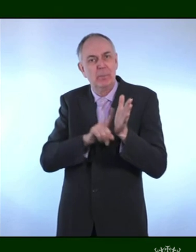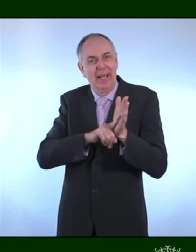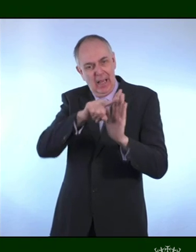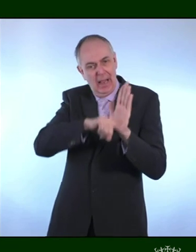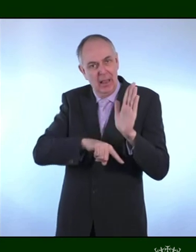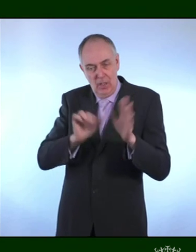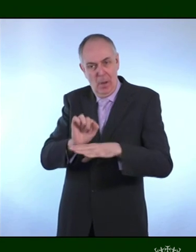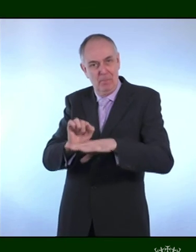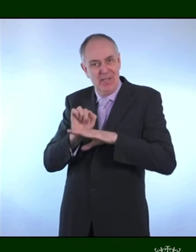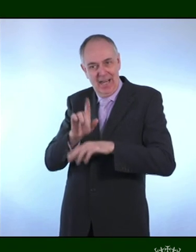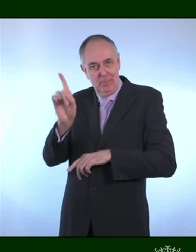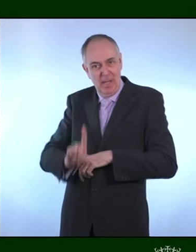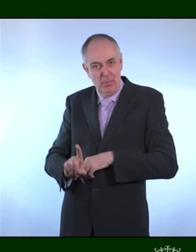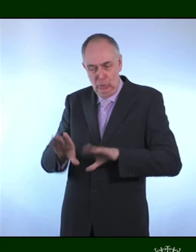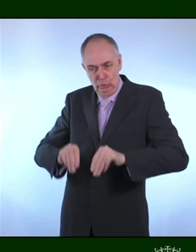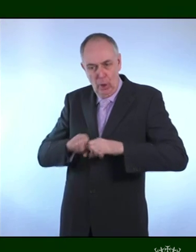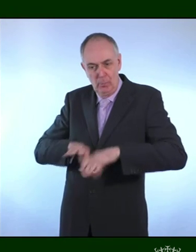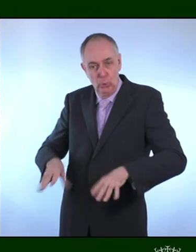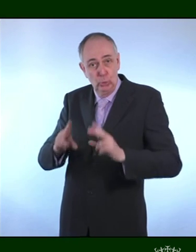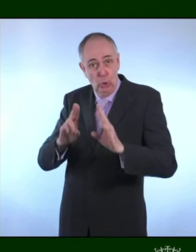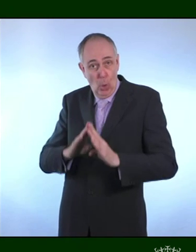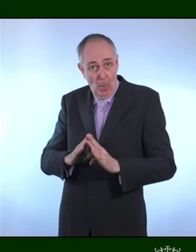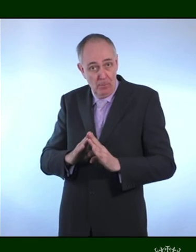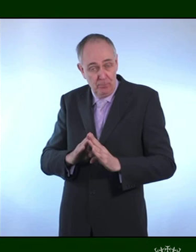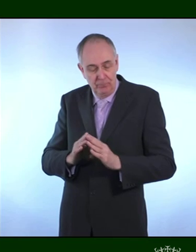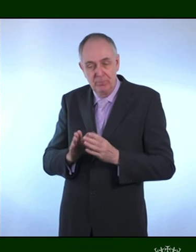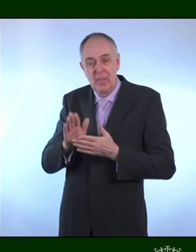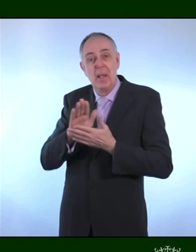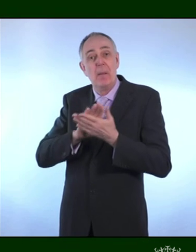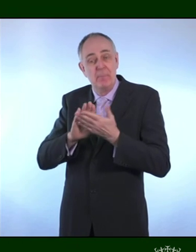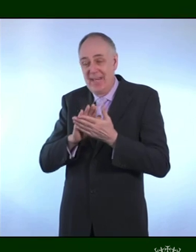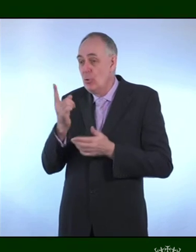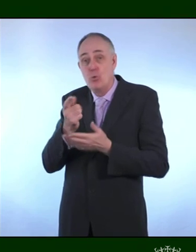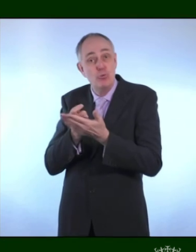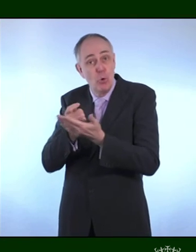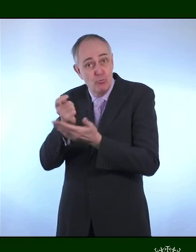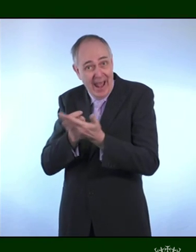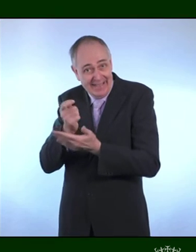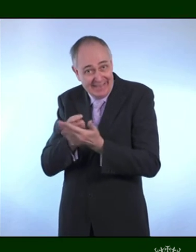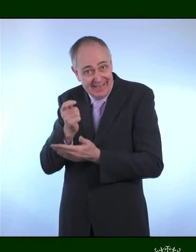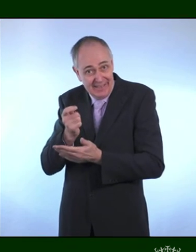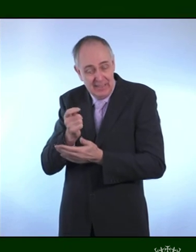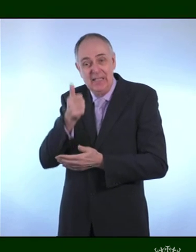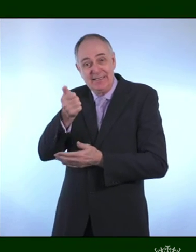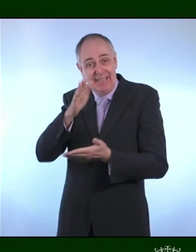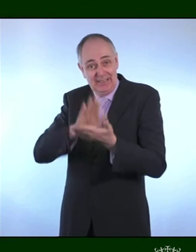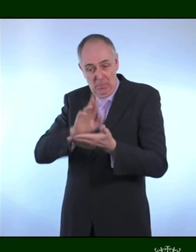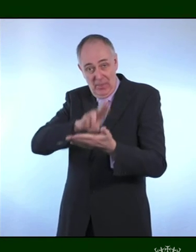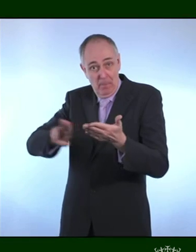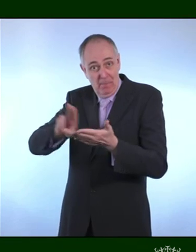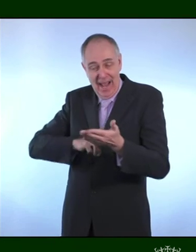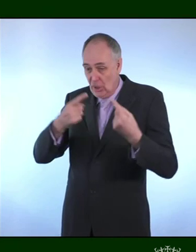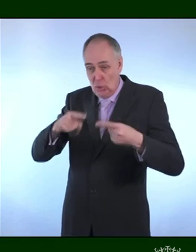The Scottish Government’s plans to impose a six-month ban on evictions from private and social rented accommodation are as welcome as they are necessary.